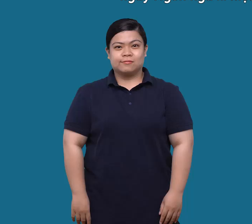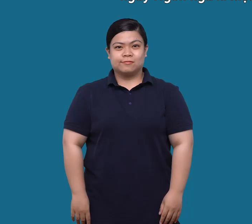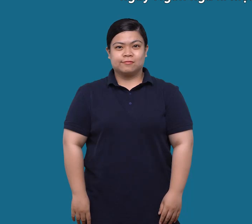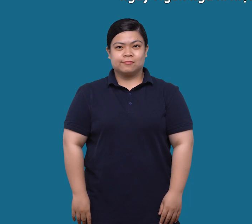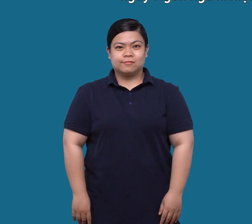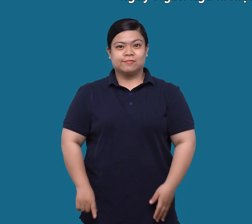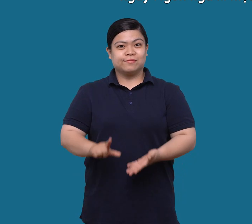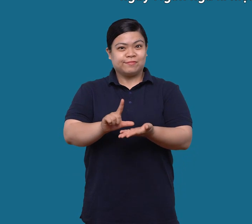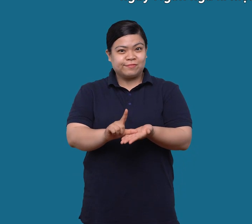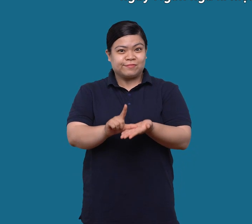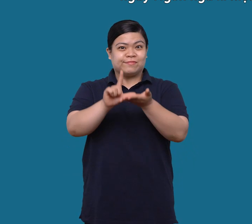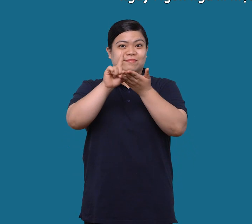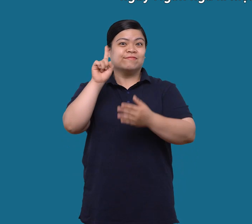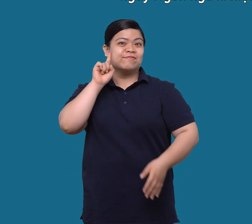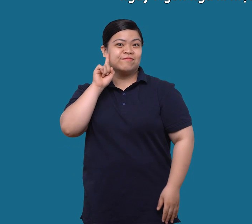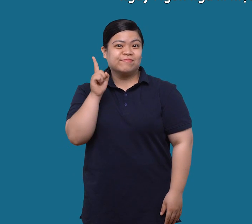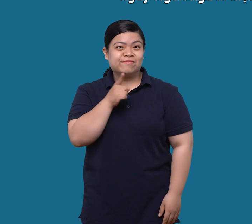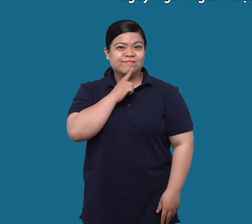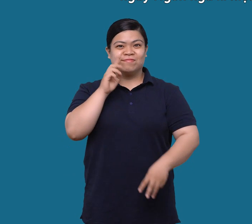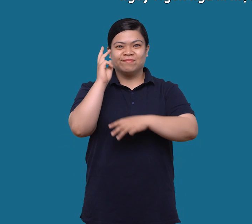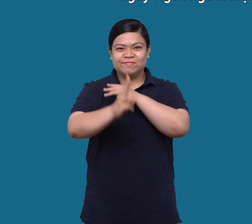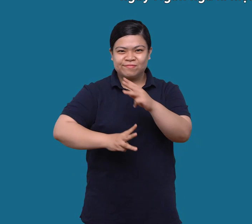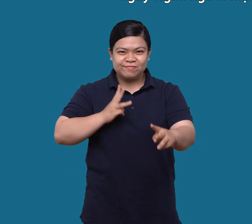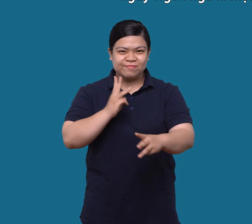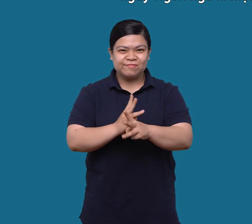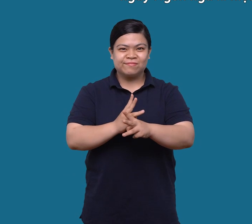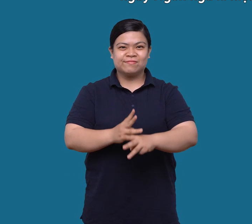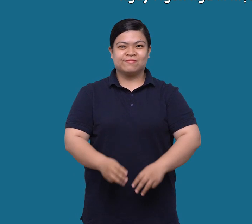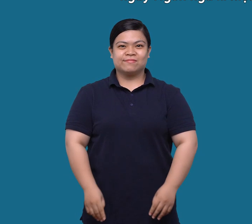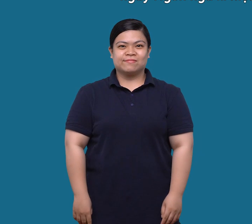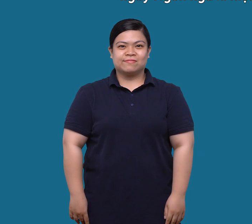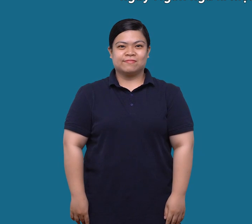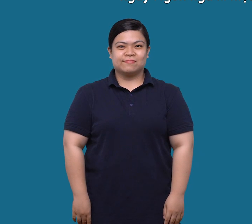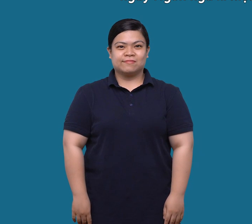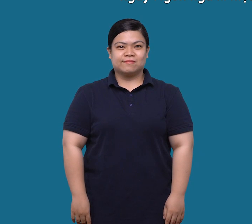ngày Ngôn ngữ kí hiệu Quốc tế 23/9